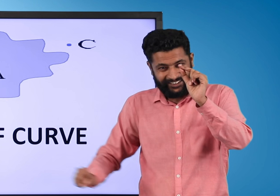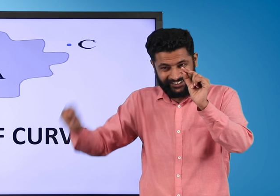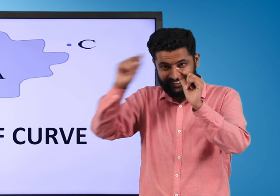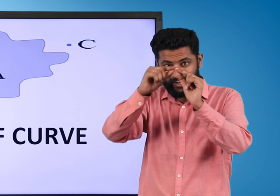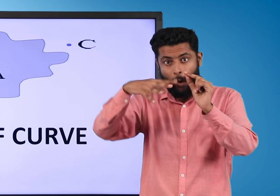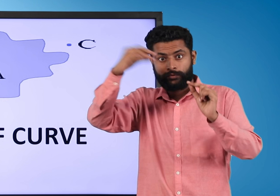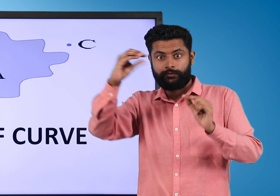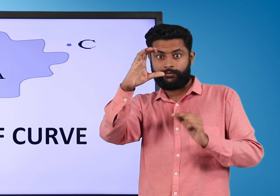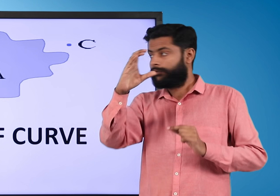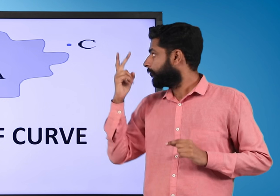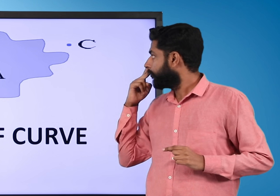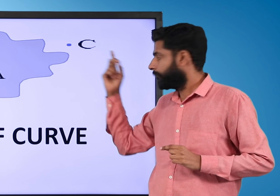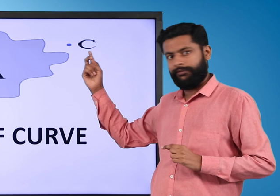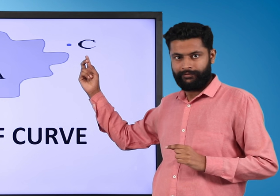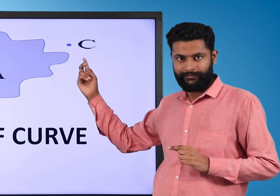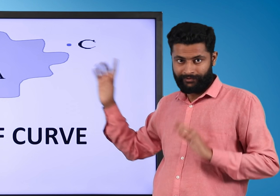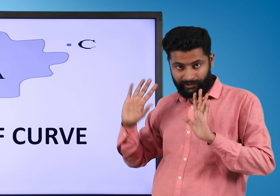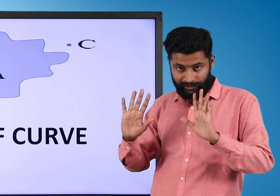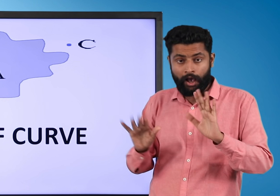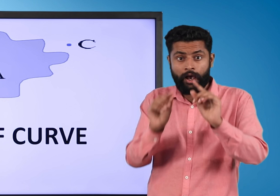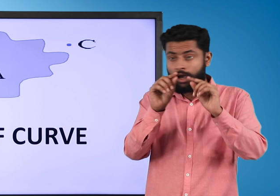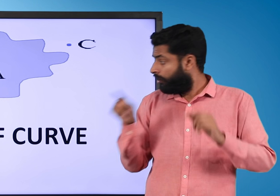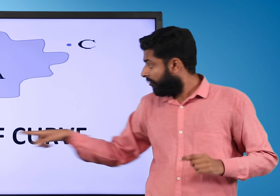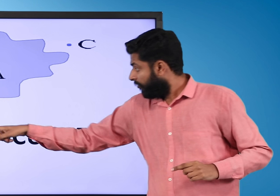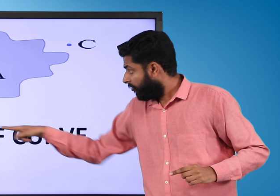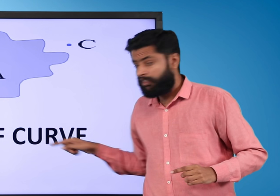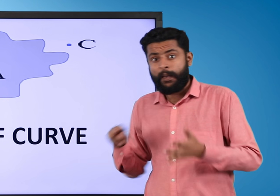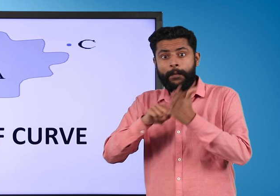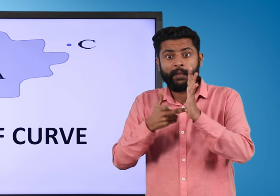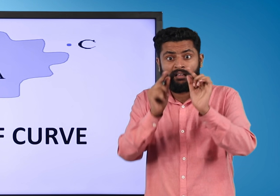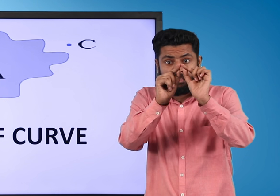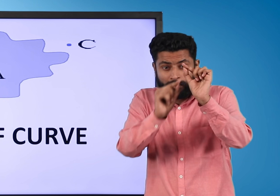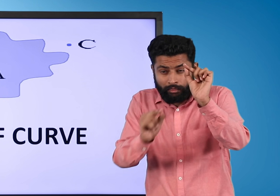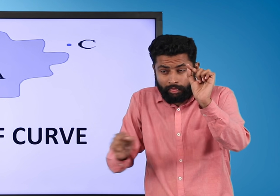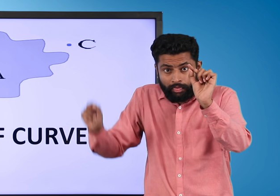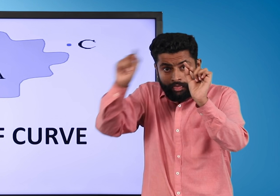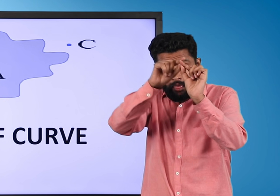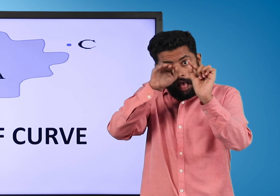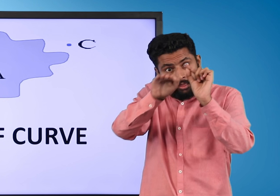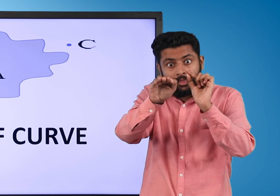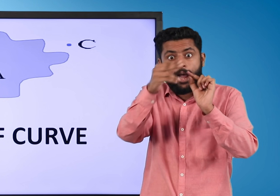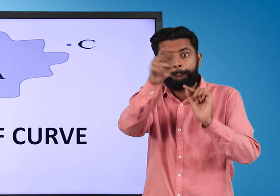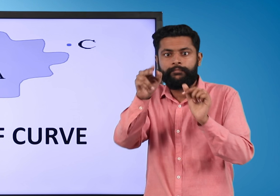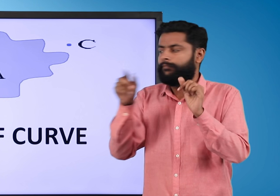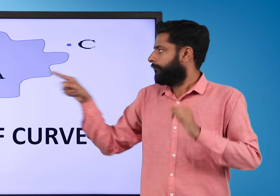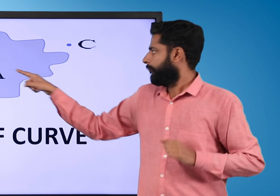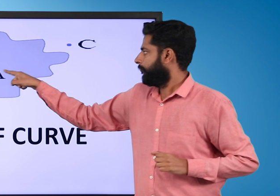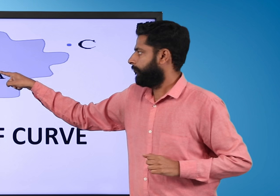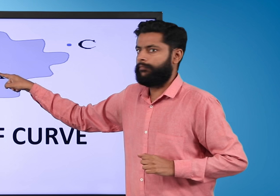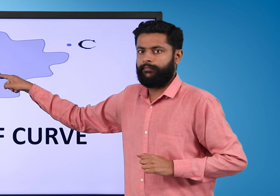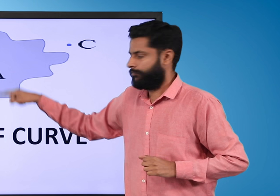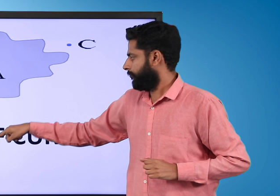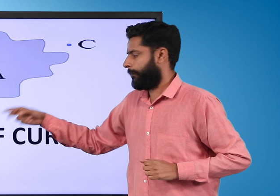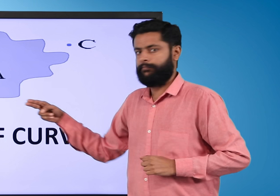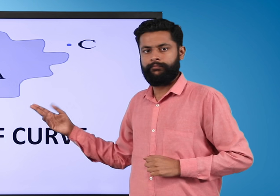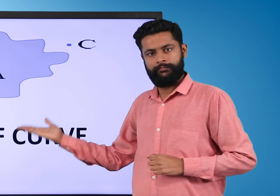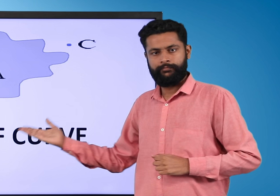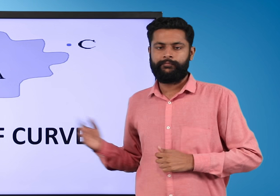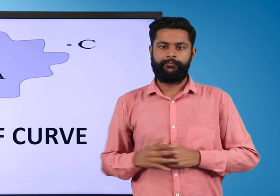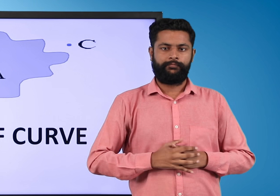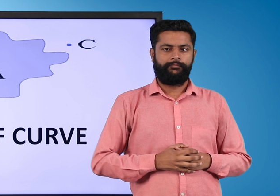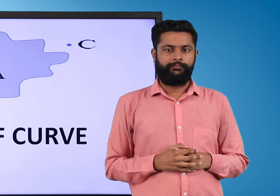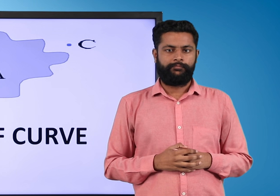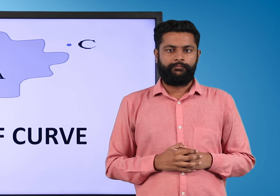(iii) Exterior or outside of the curve For example, in this figure, A is in the interior of the curve